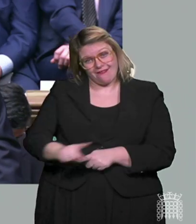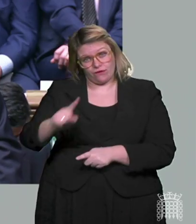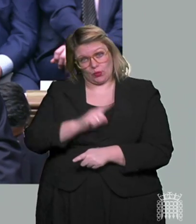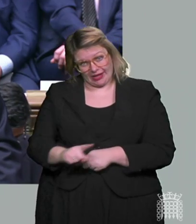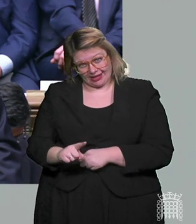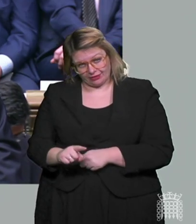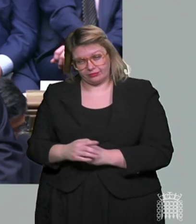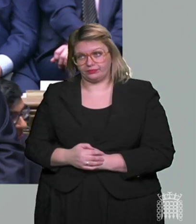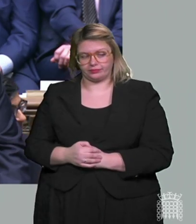You’ll be gone by then.